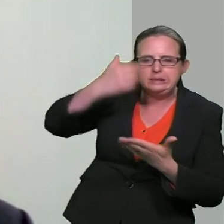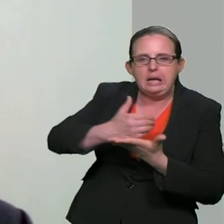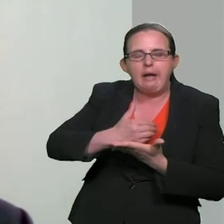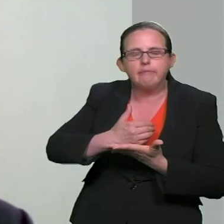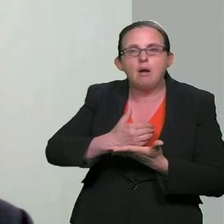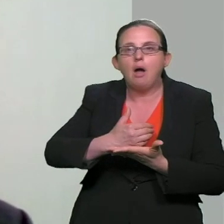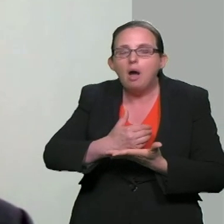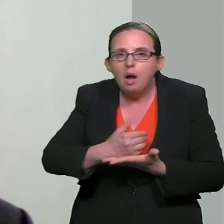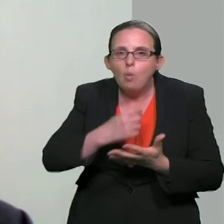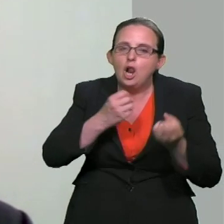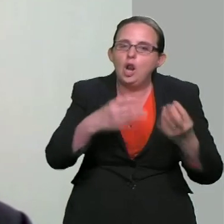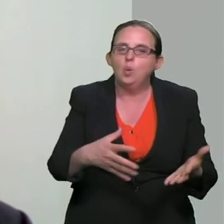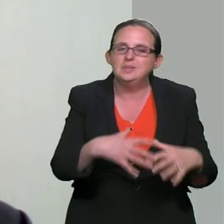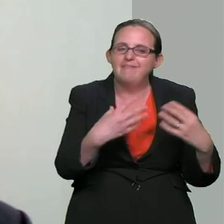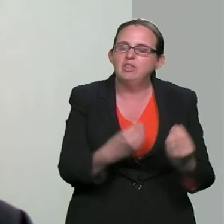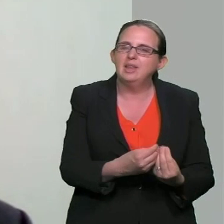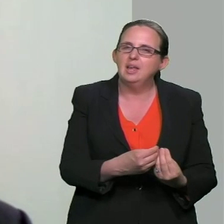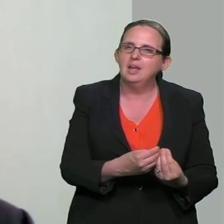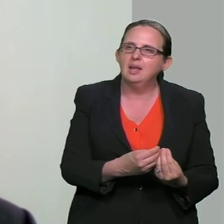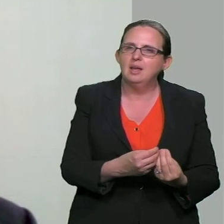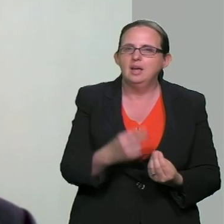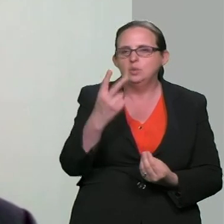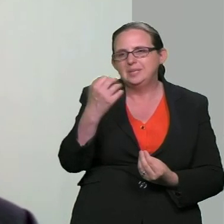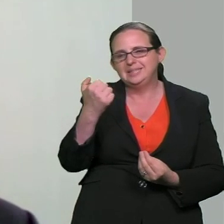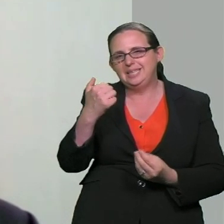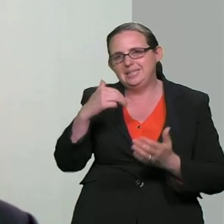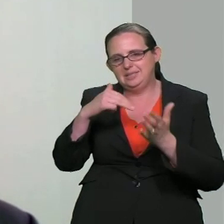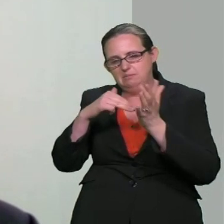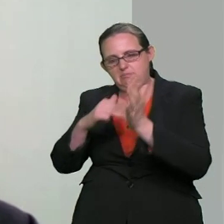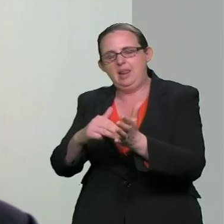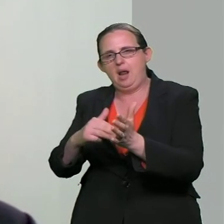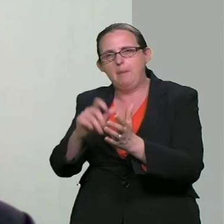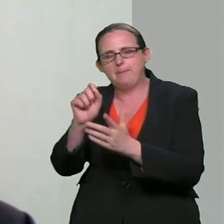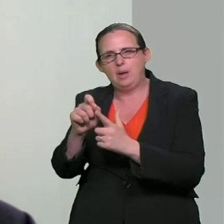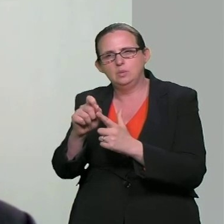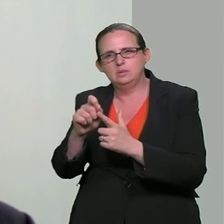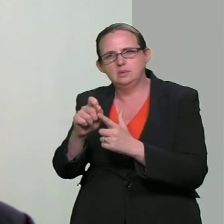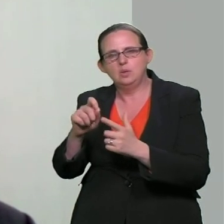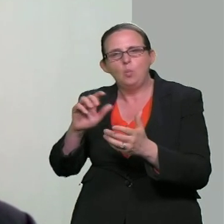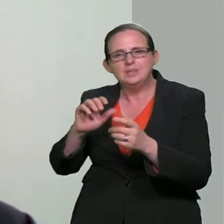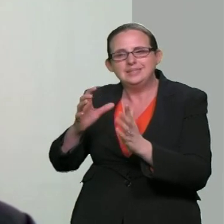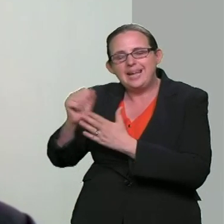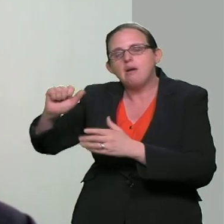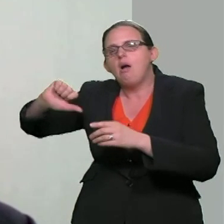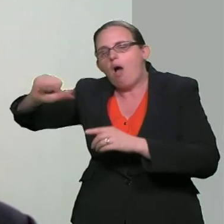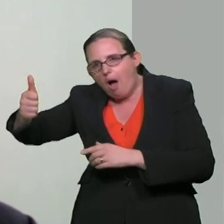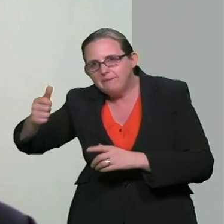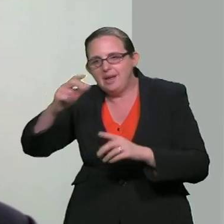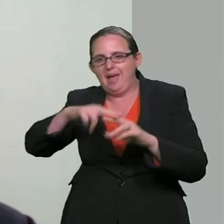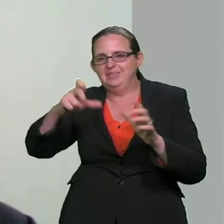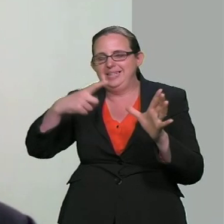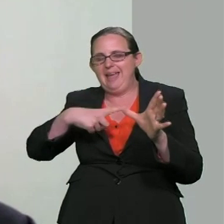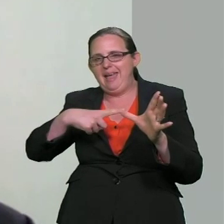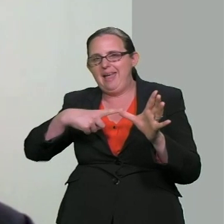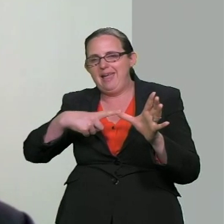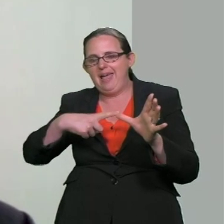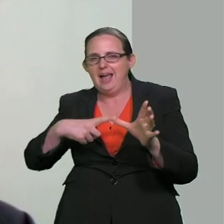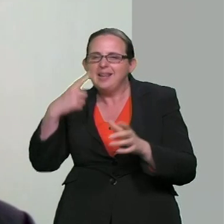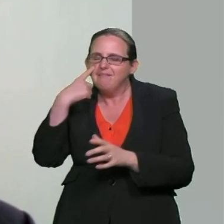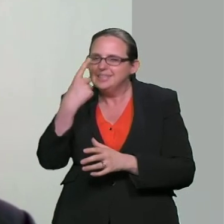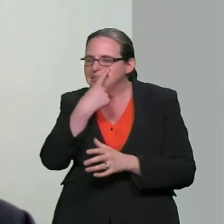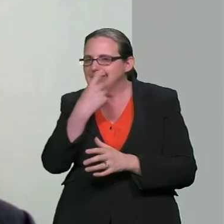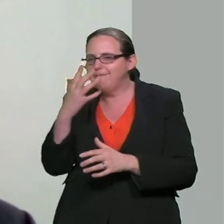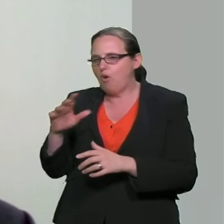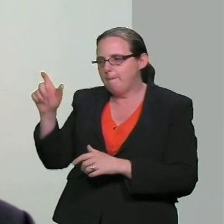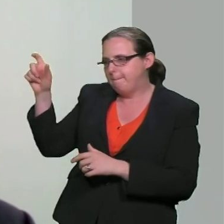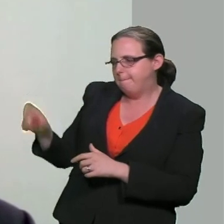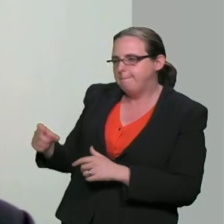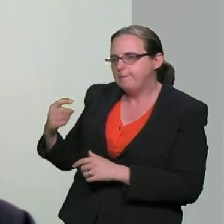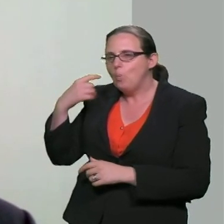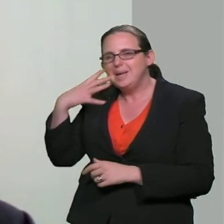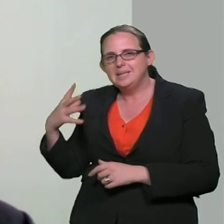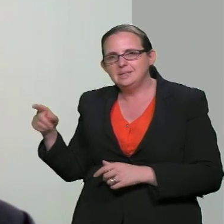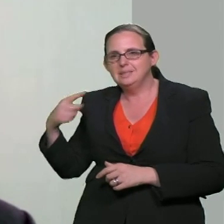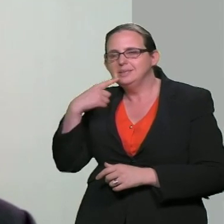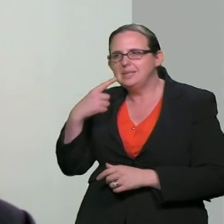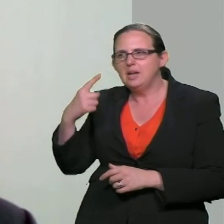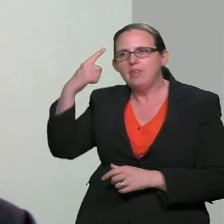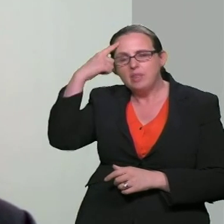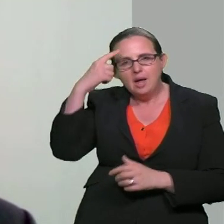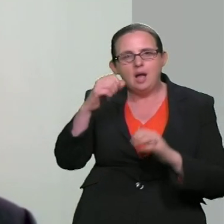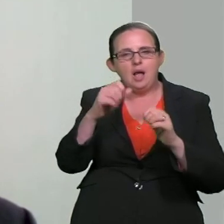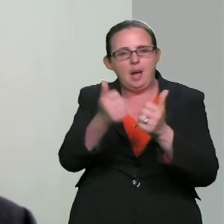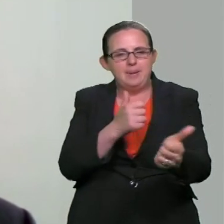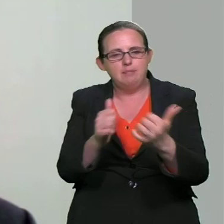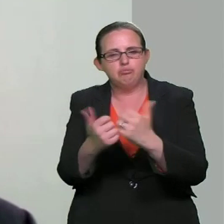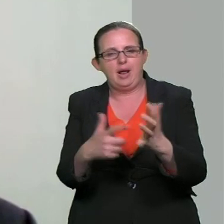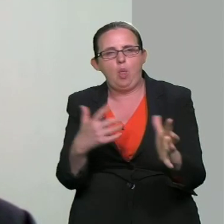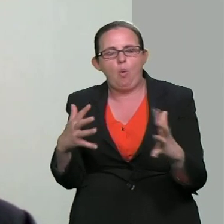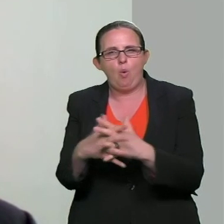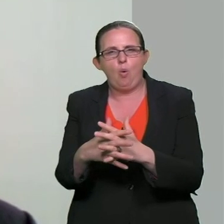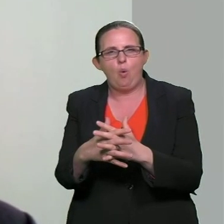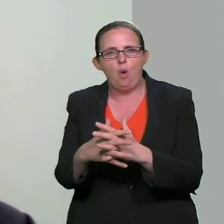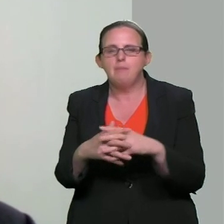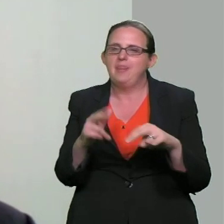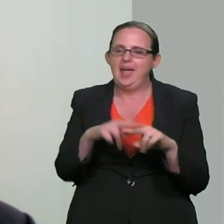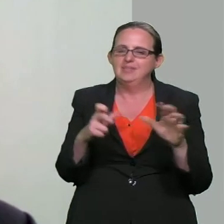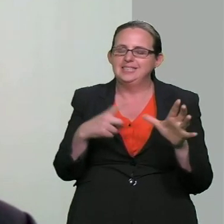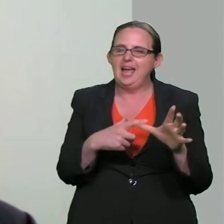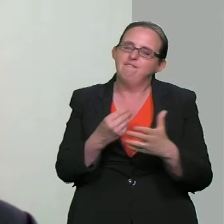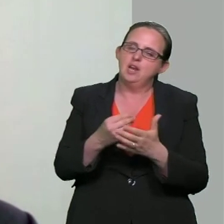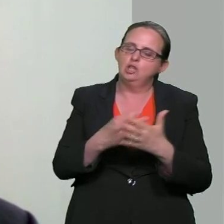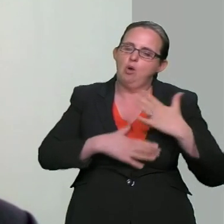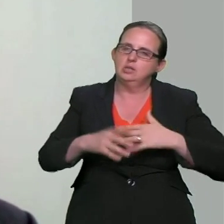Most of the money—around £26 million—was taken by Blackmore Bond after the Financial Conduct Authority had received compelling evidence from an expert witness who told them that he thought the company was breaking the law, but before the FCA took any decisive action.